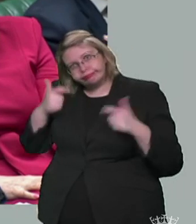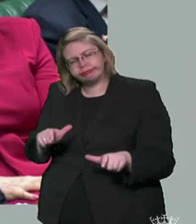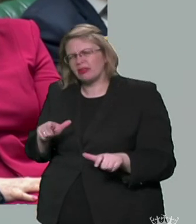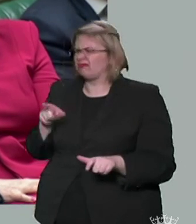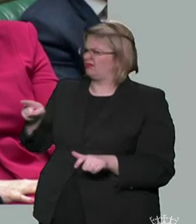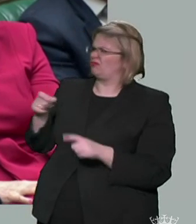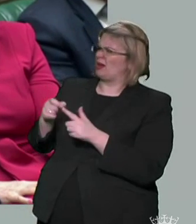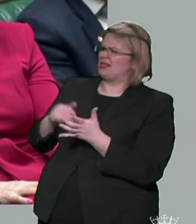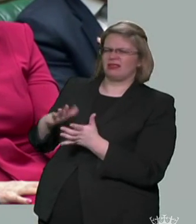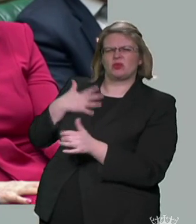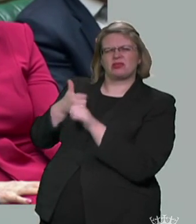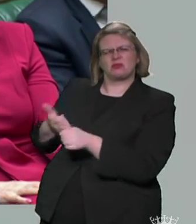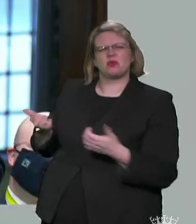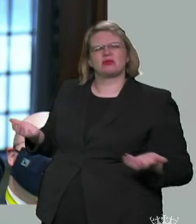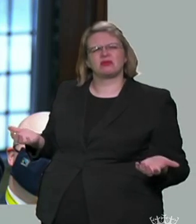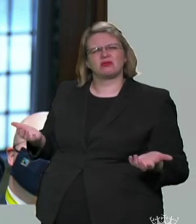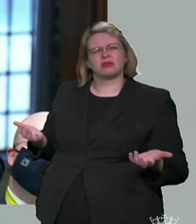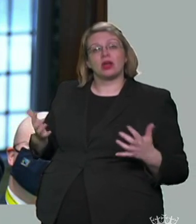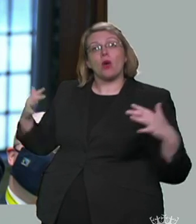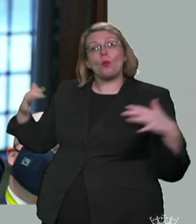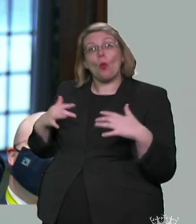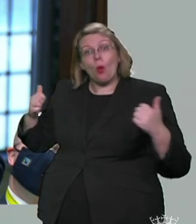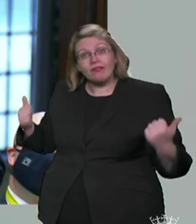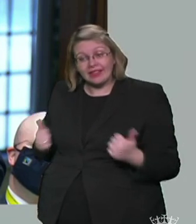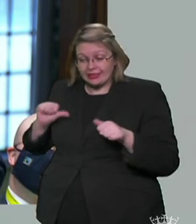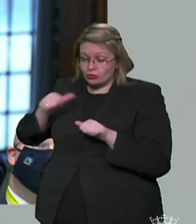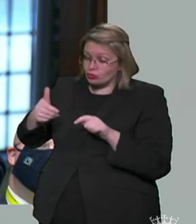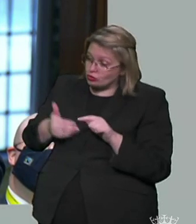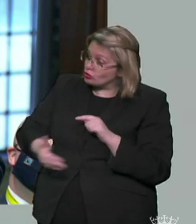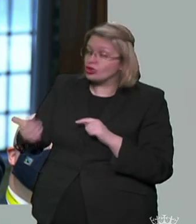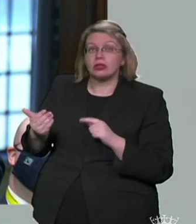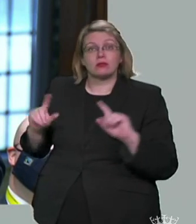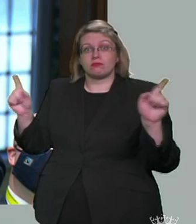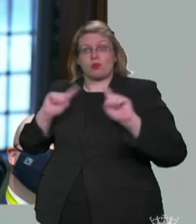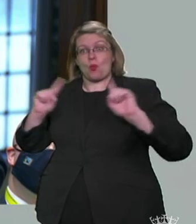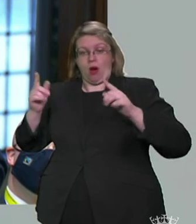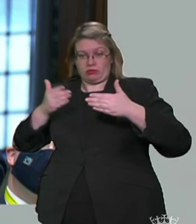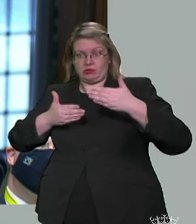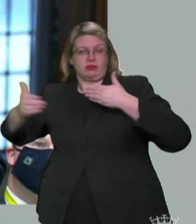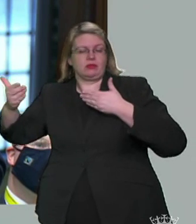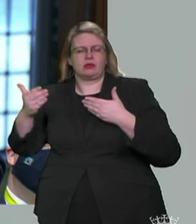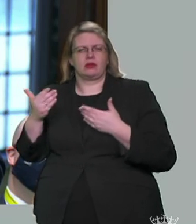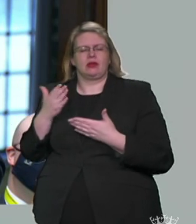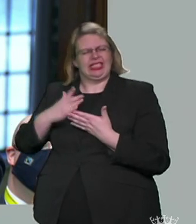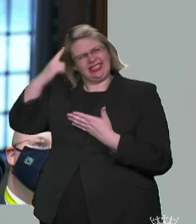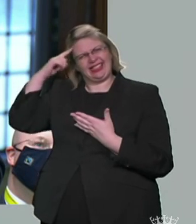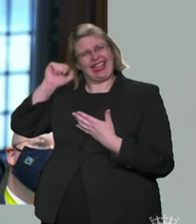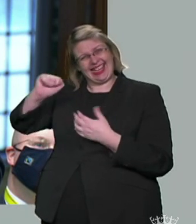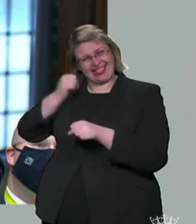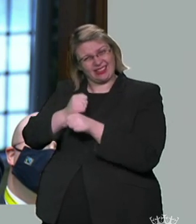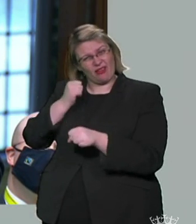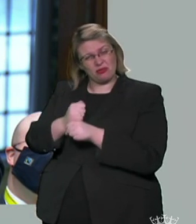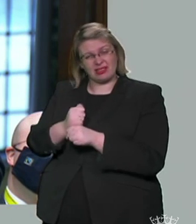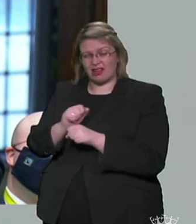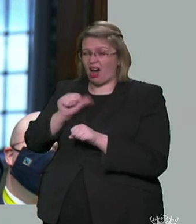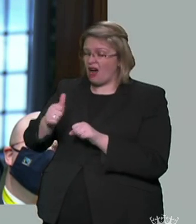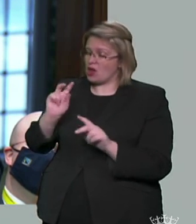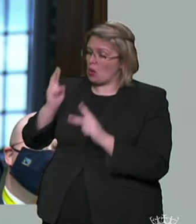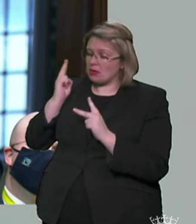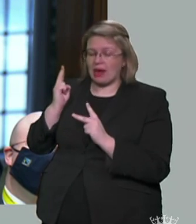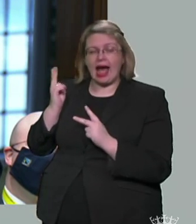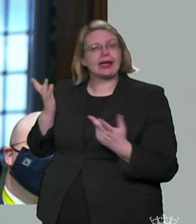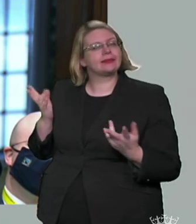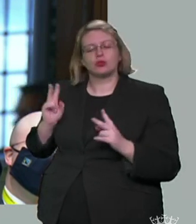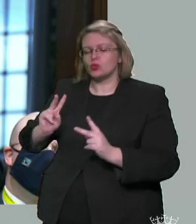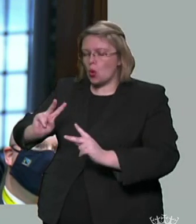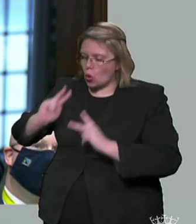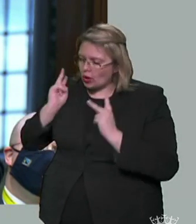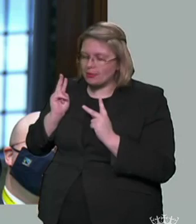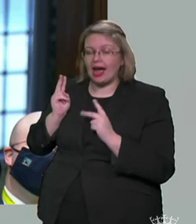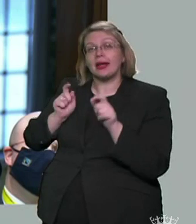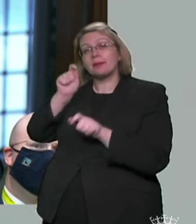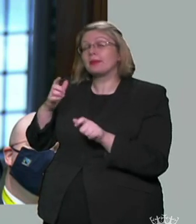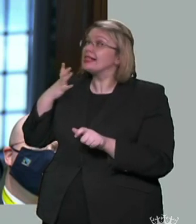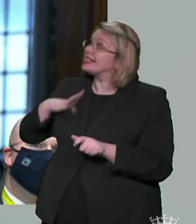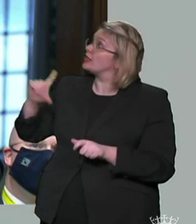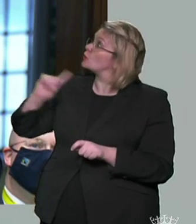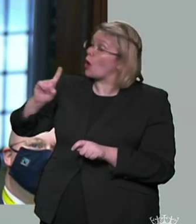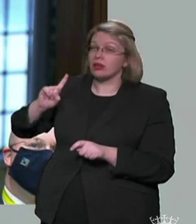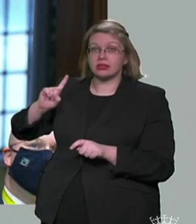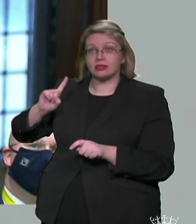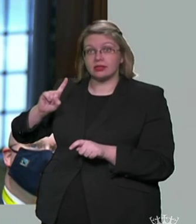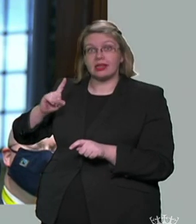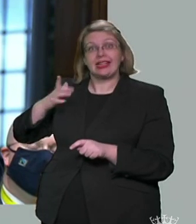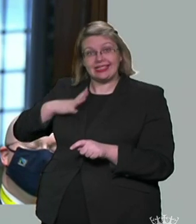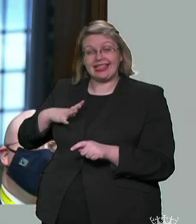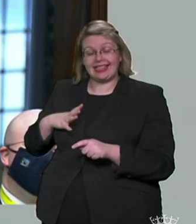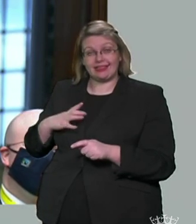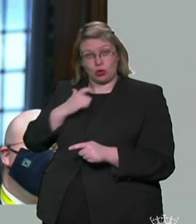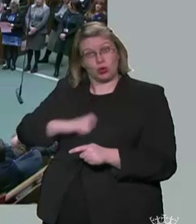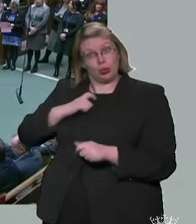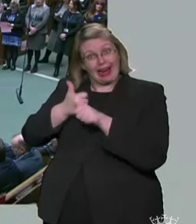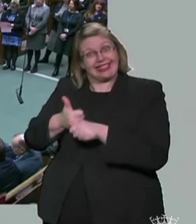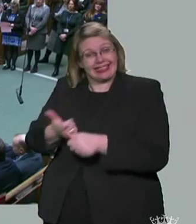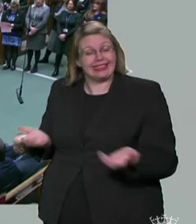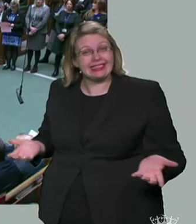Does not the Prime Minister fear that, when this war is concluded, and despite whatever else they may have done, his Government will stand accused of lacking the one thing that the Ukrainian people needed most: basic humanity?